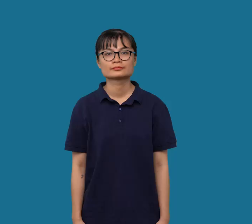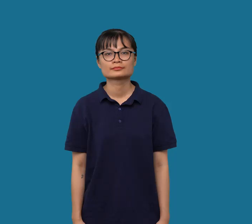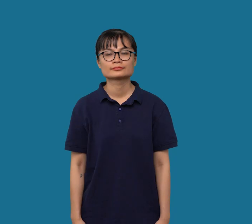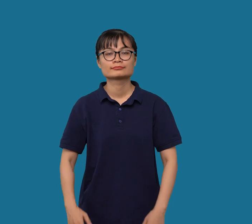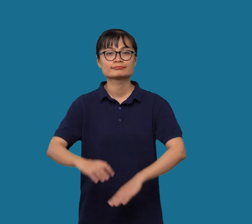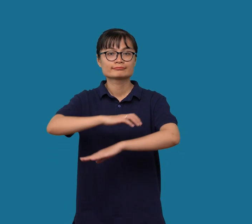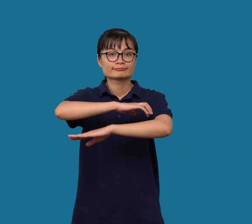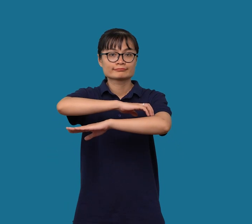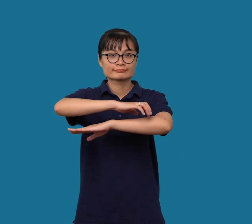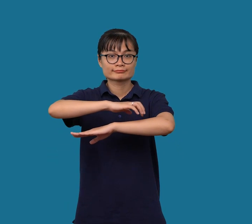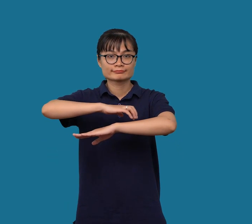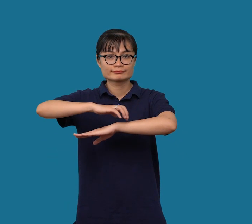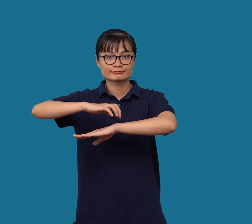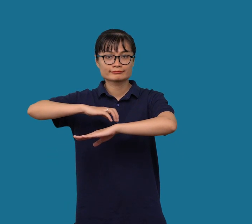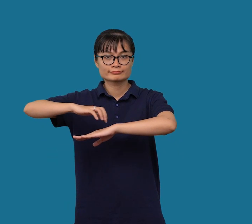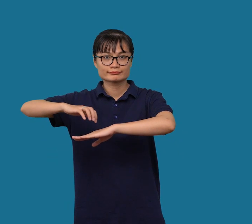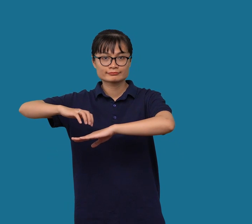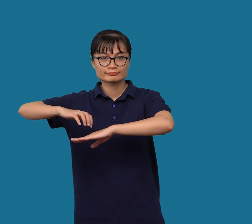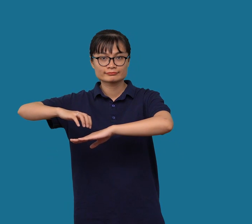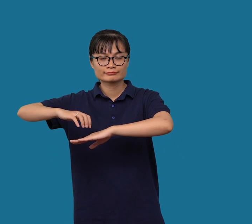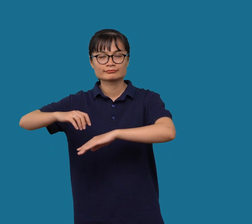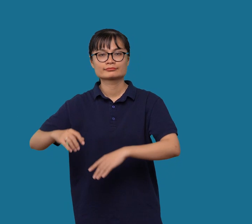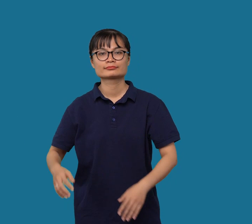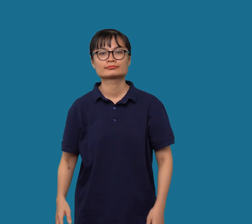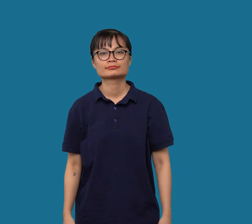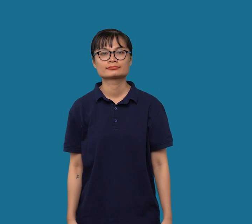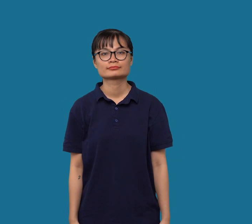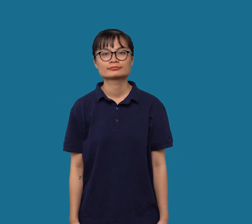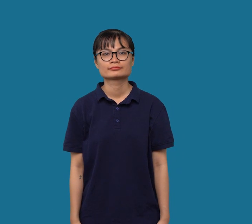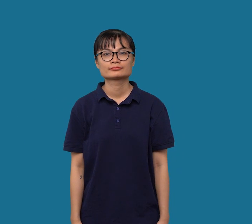Yên Bái